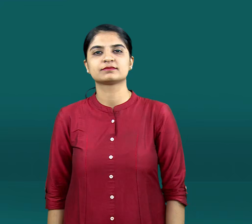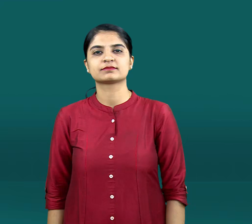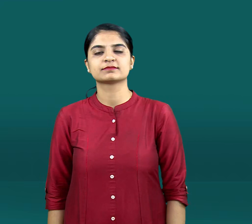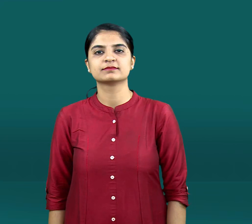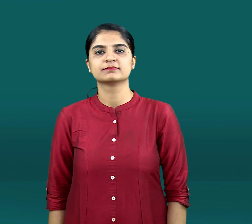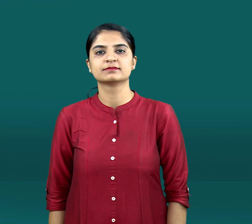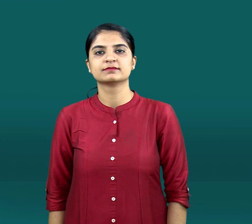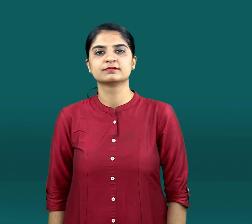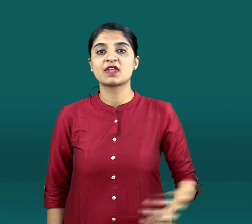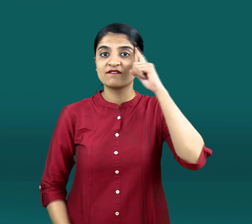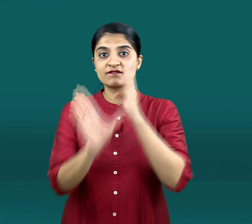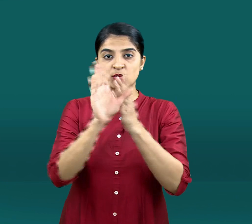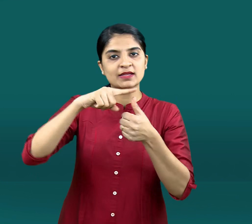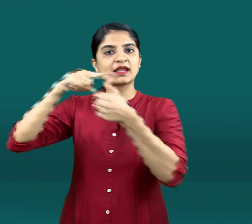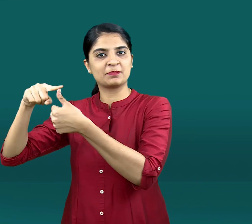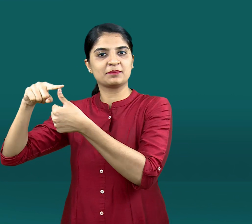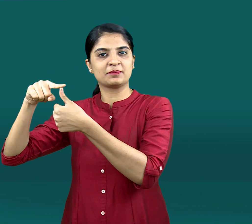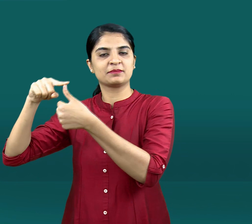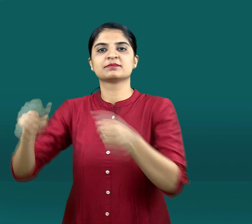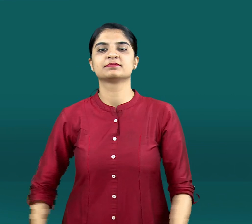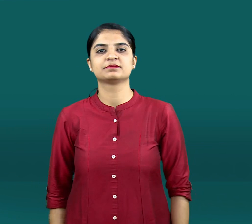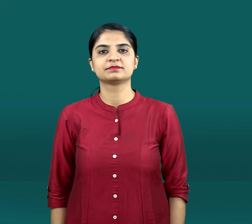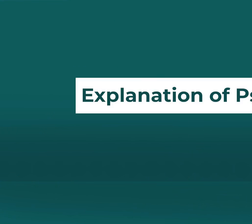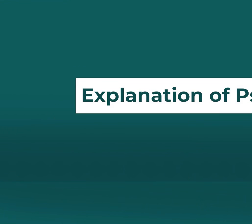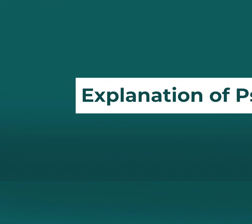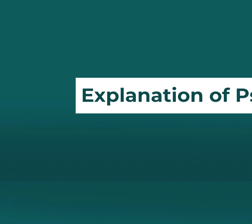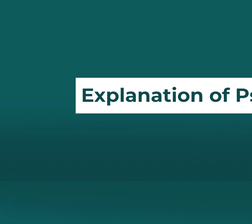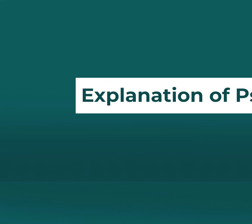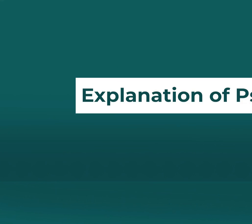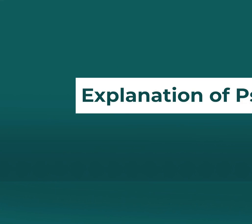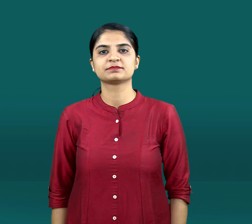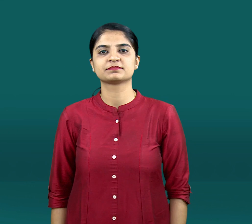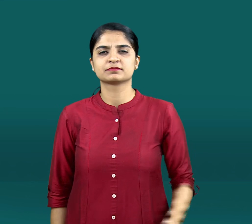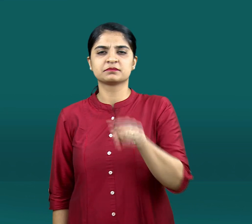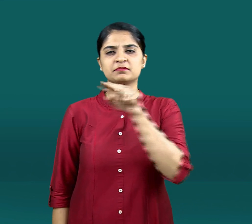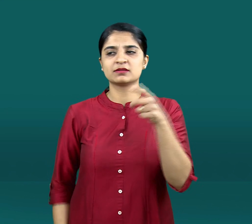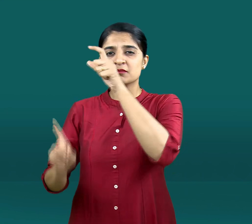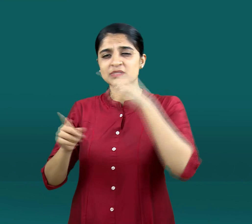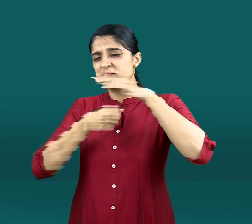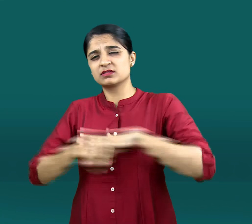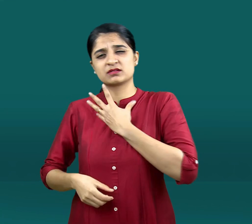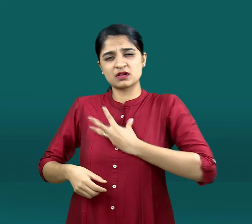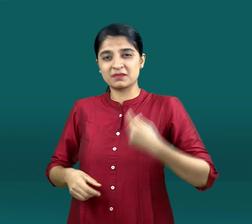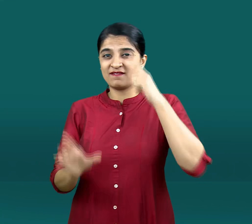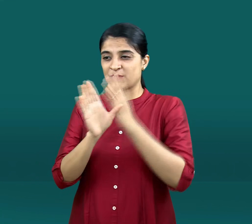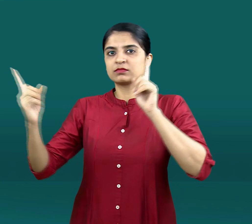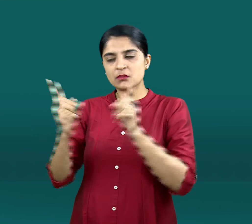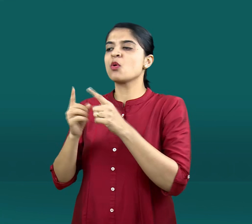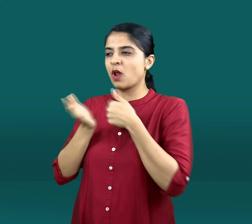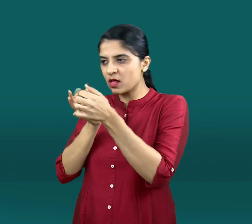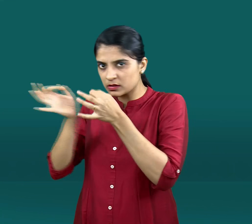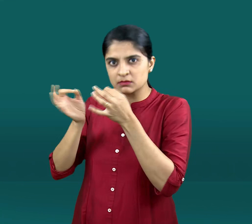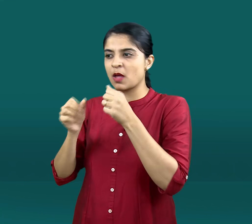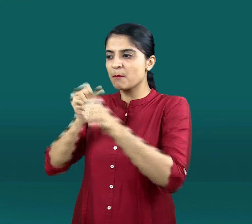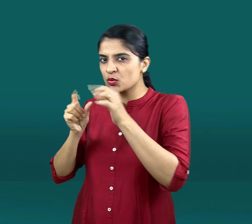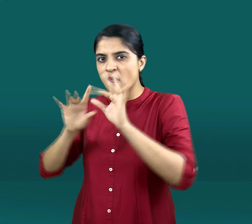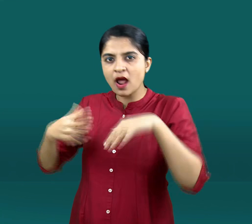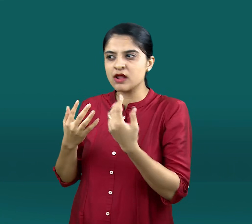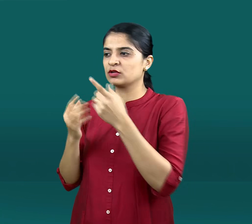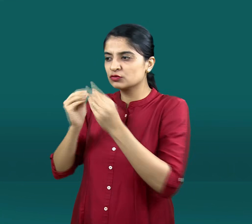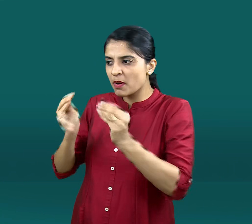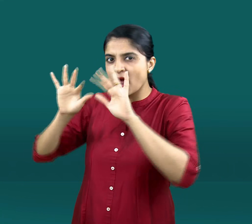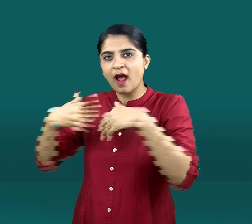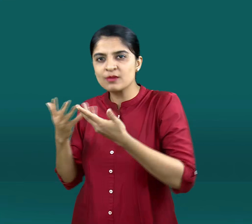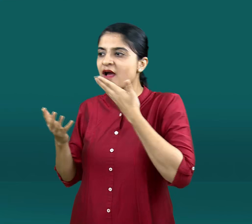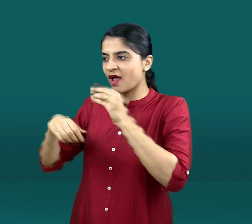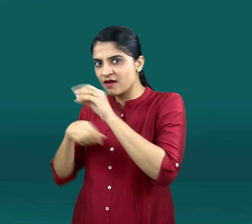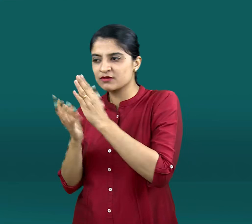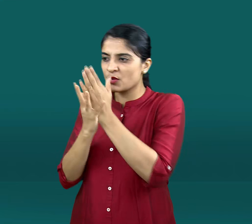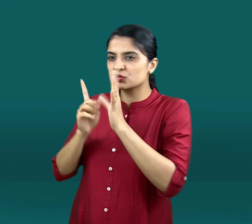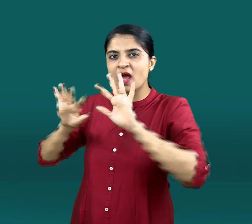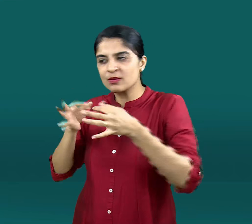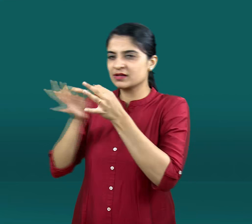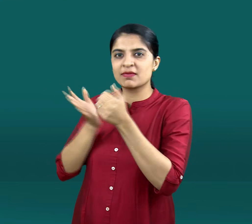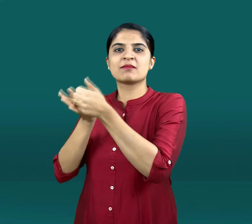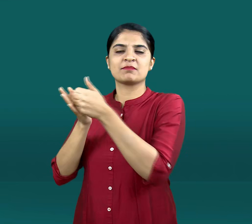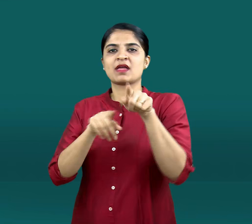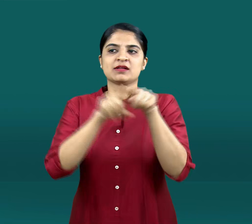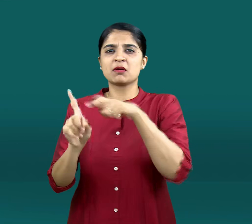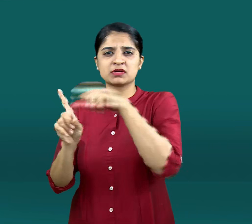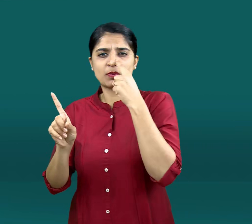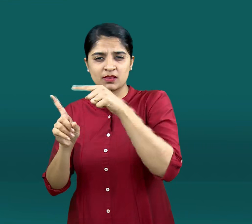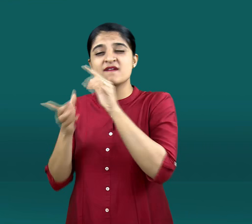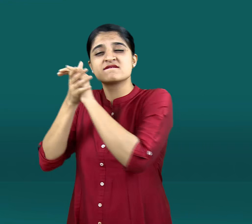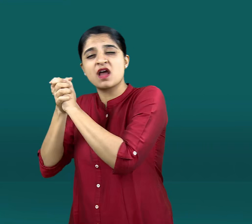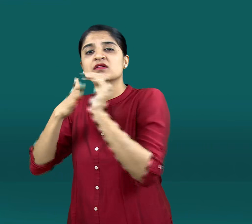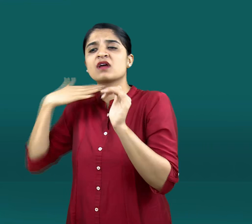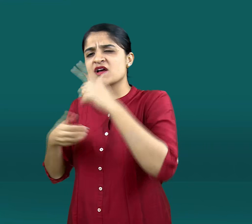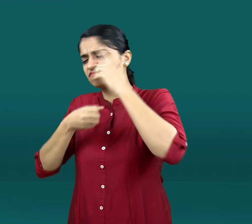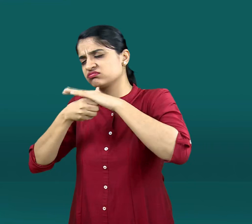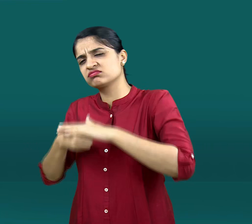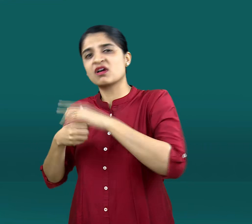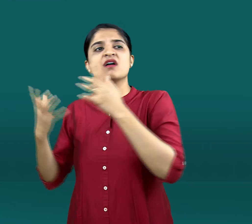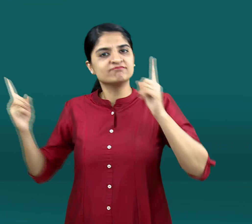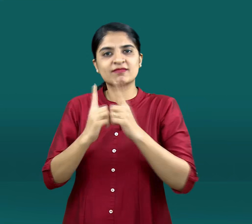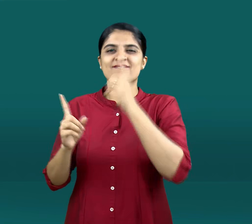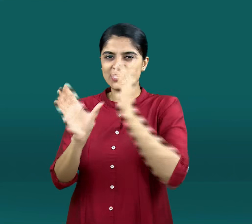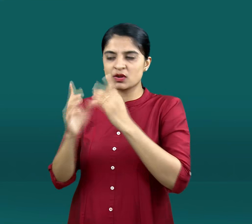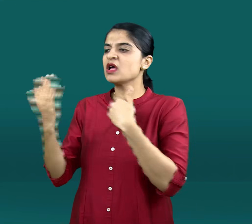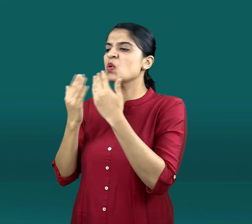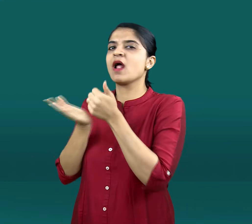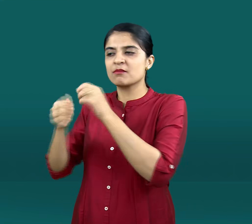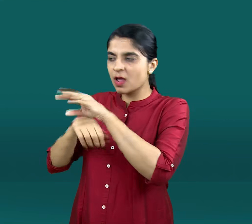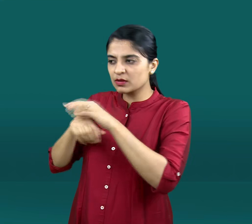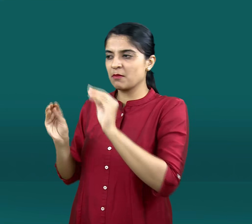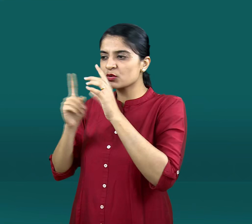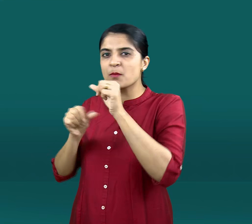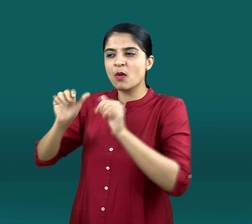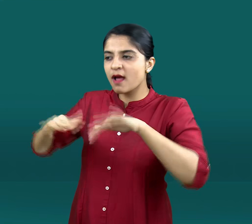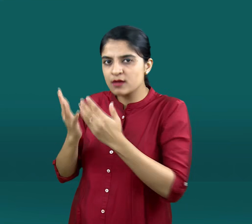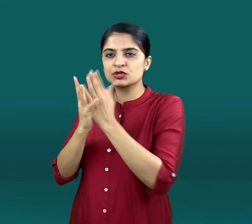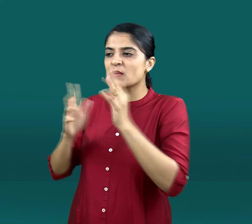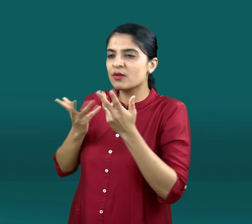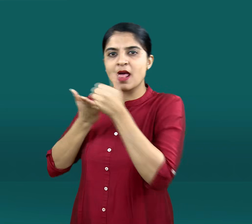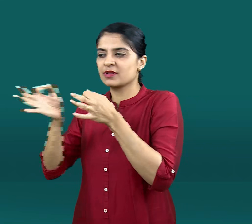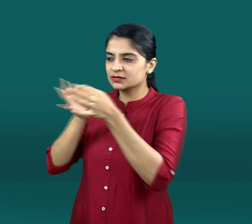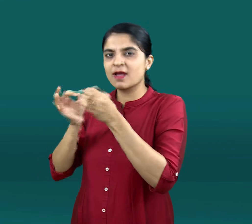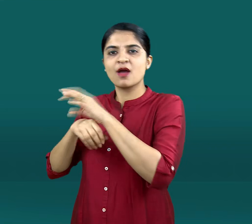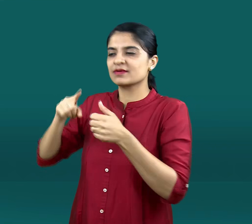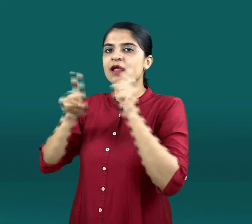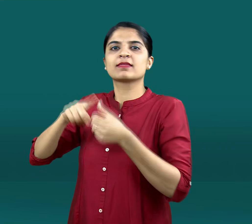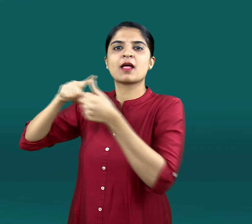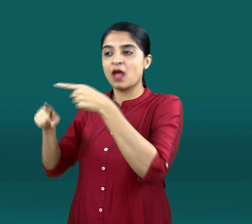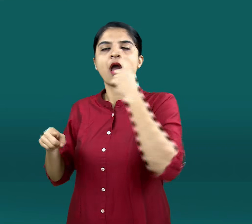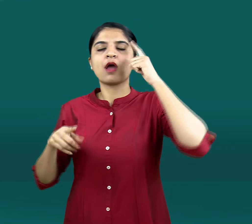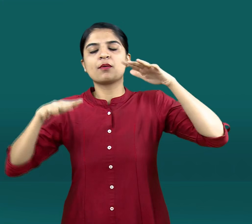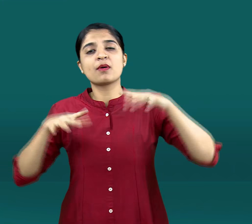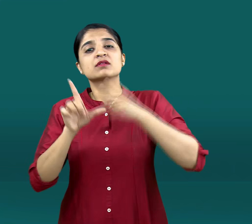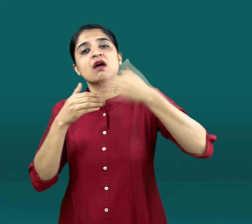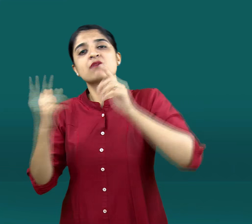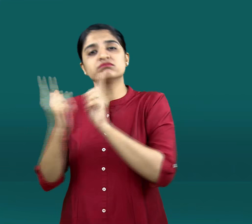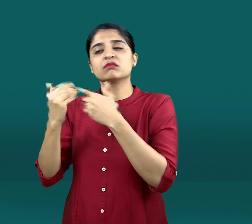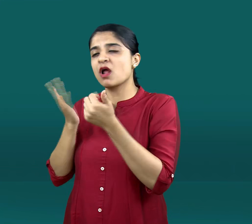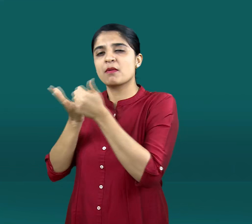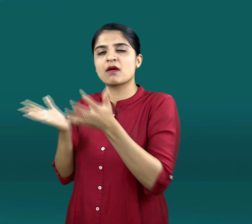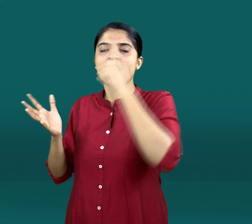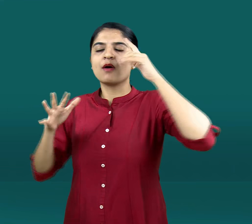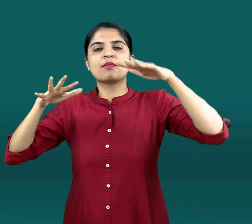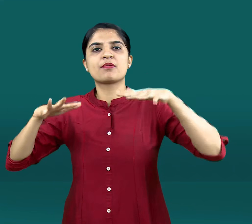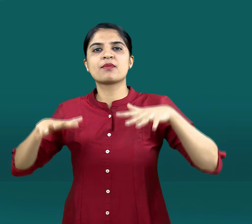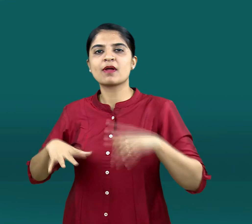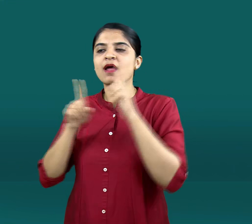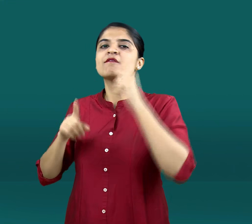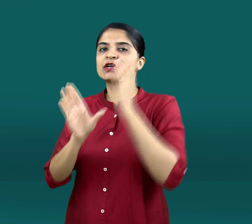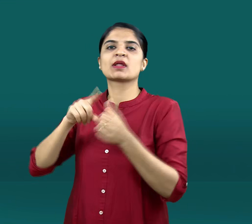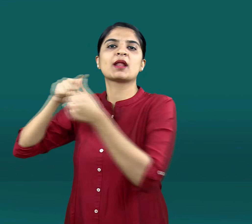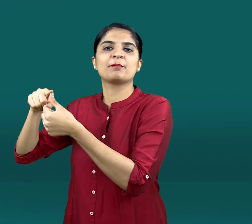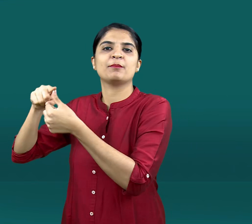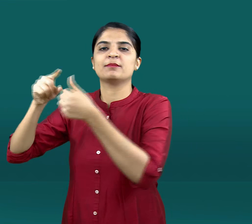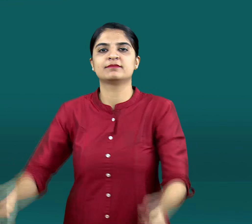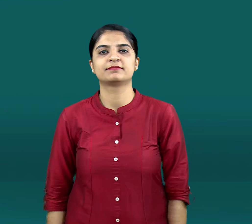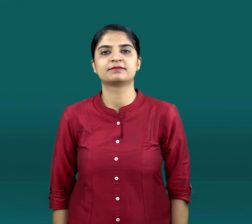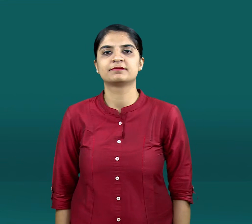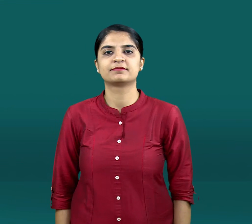Psychotherapy